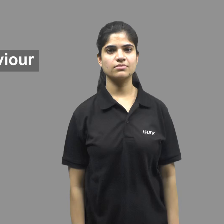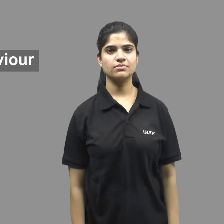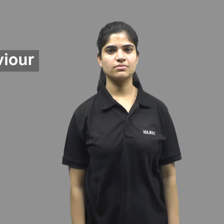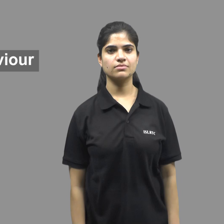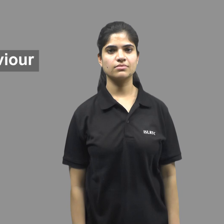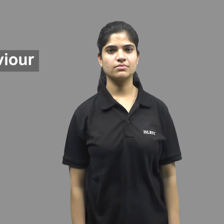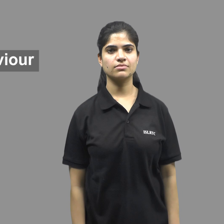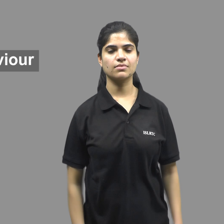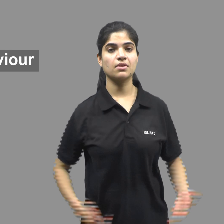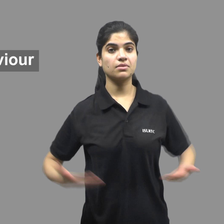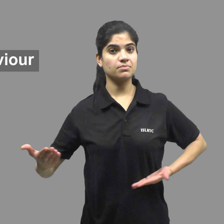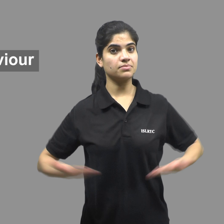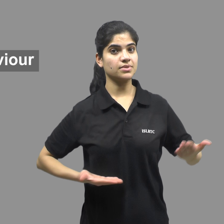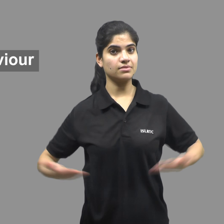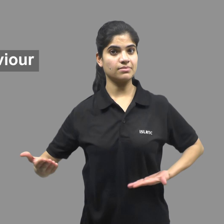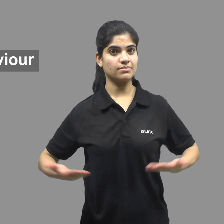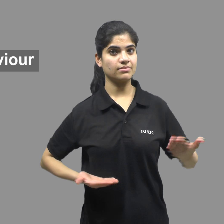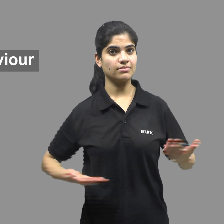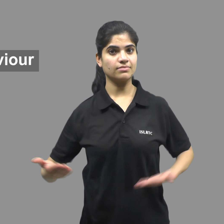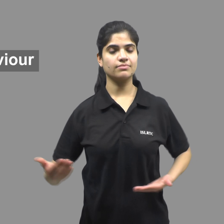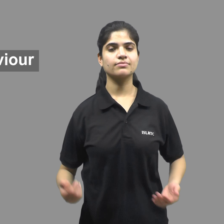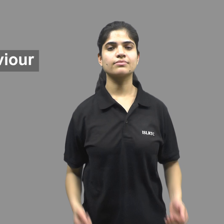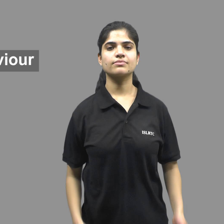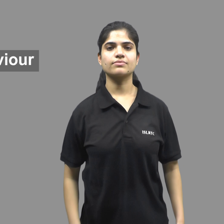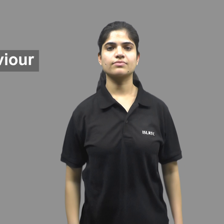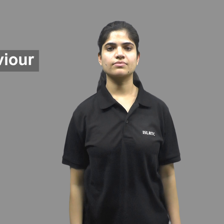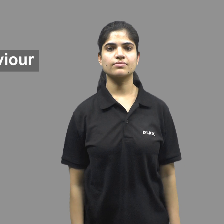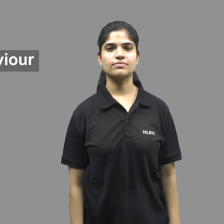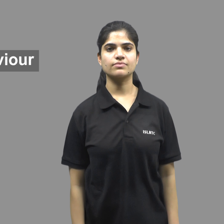Behaviour Conduct Manner